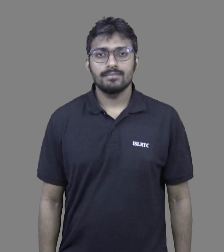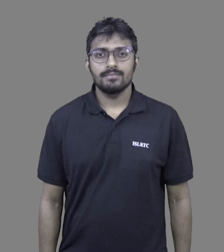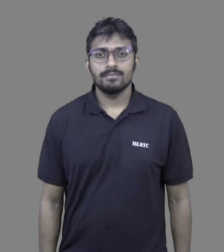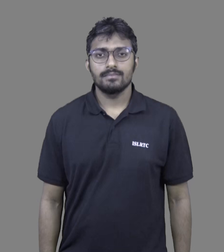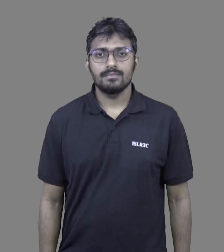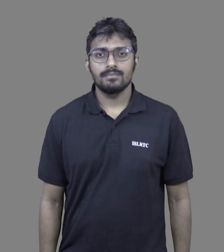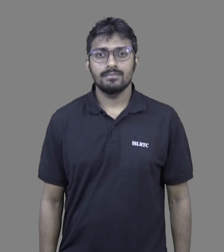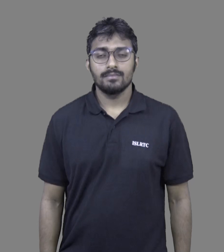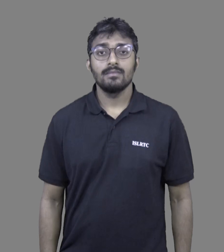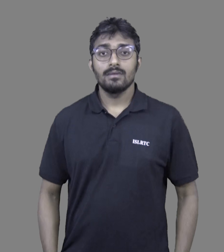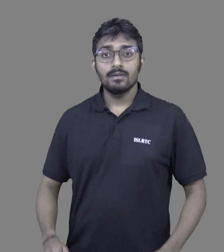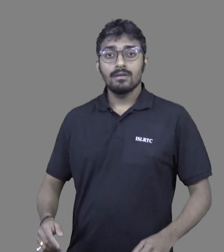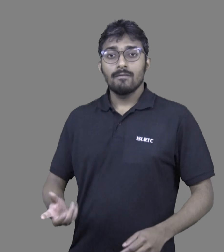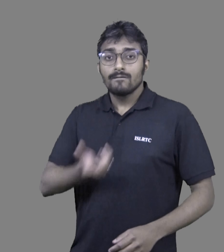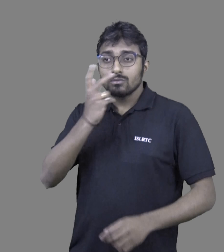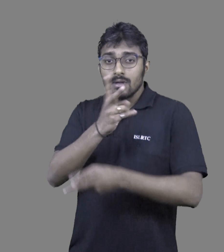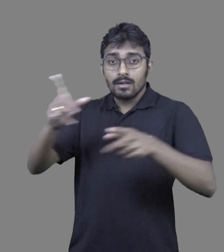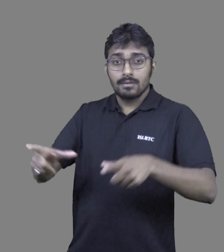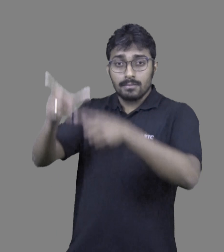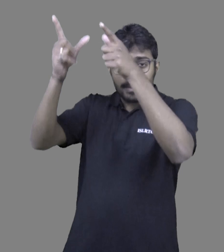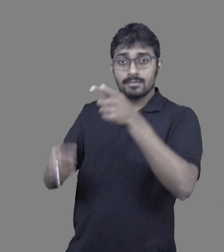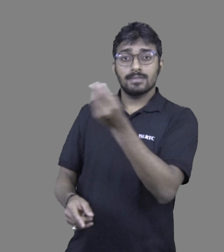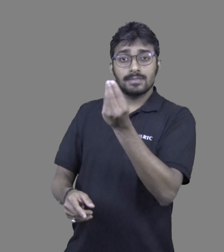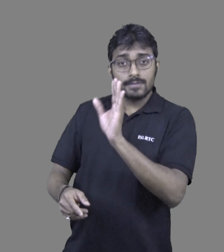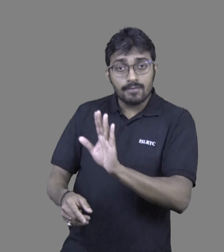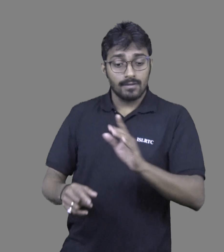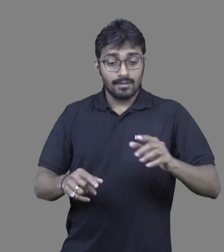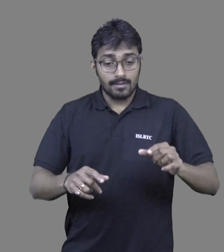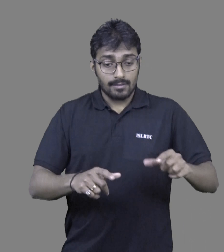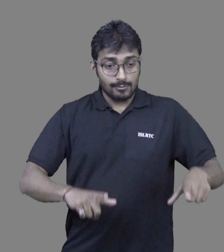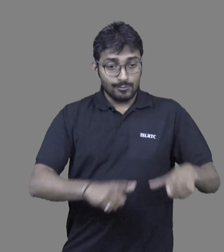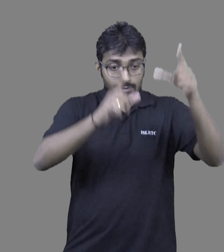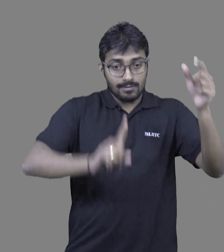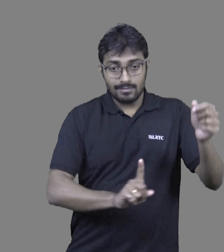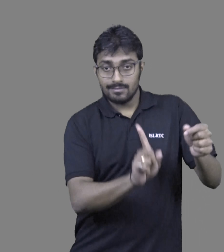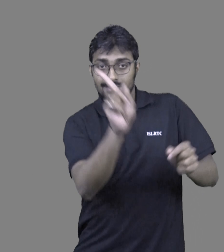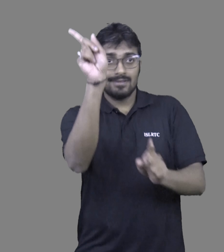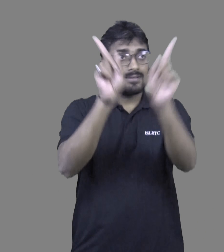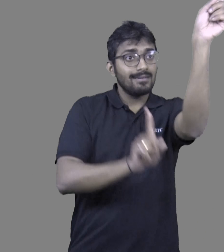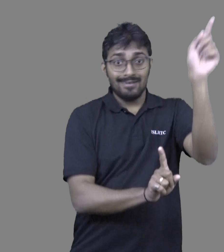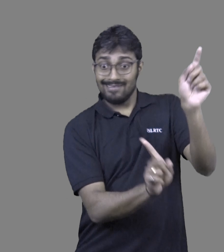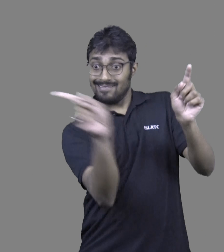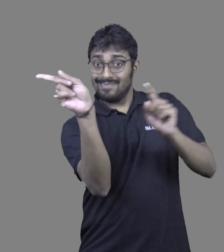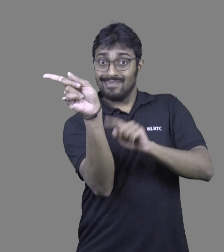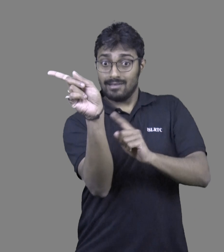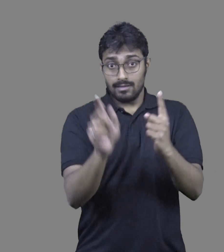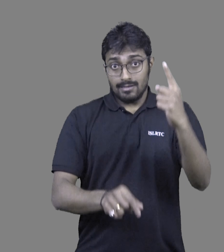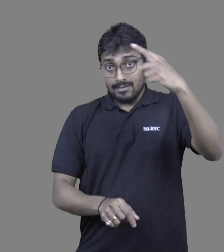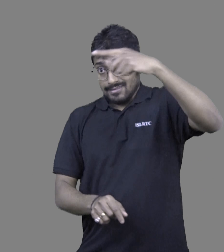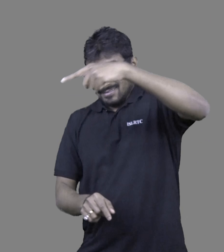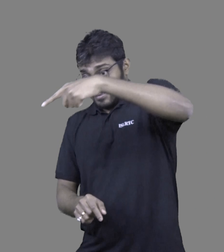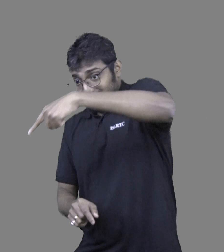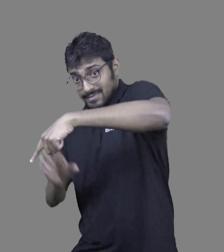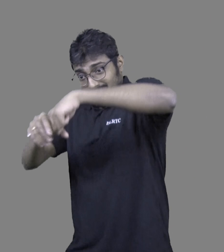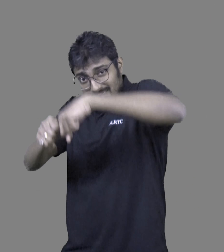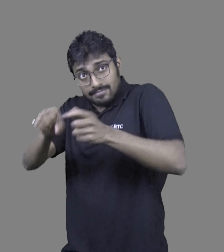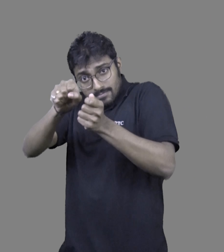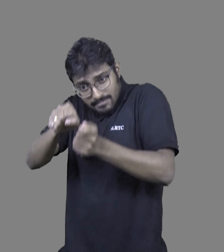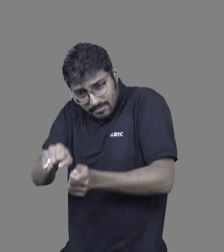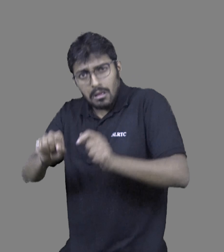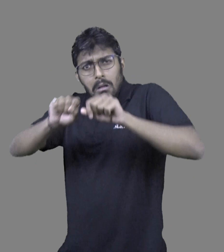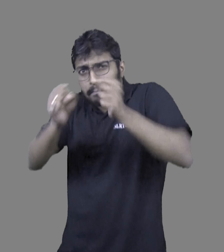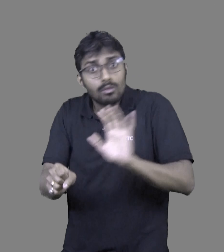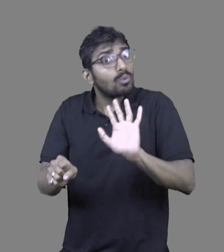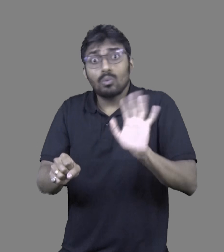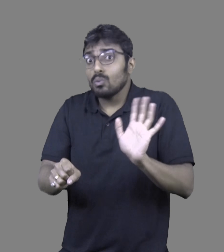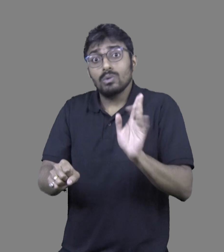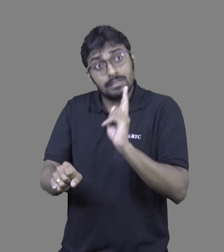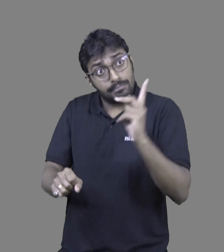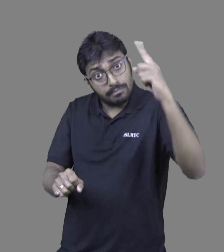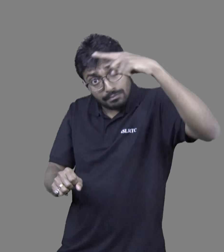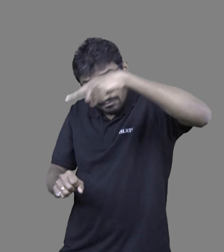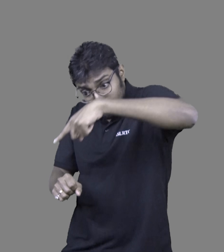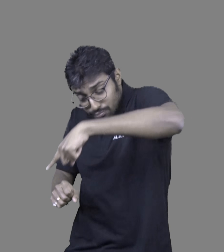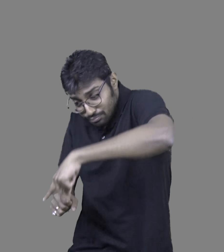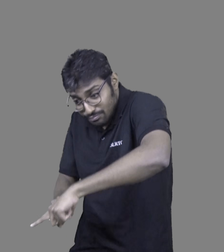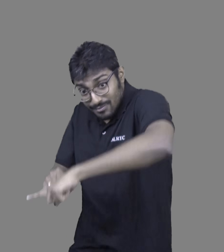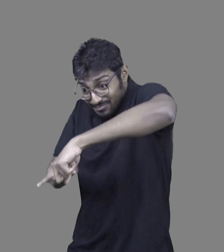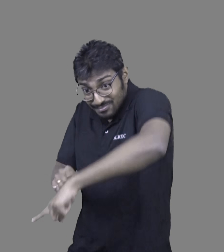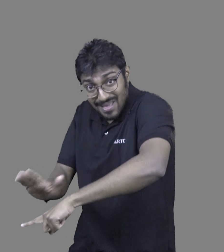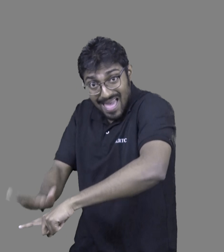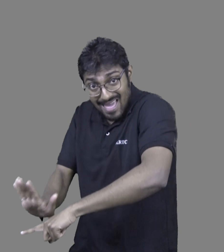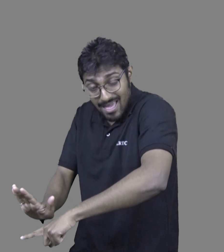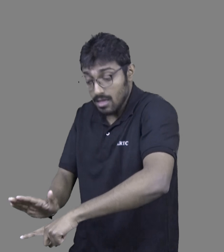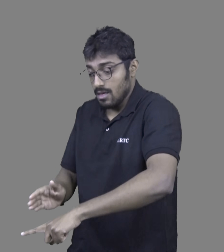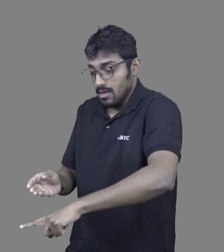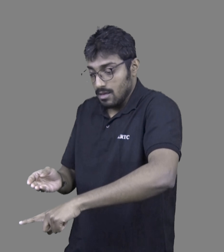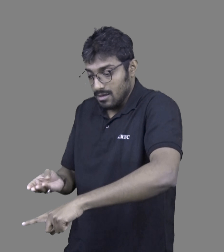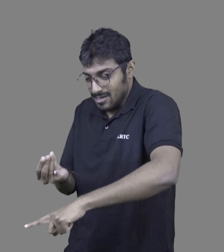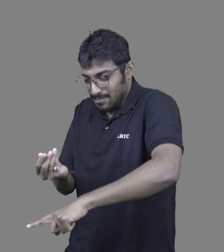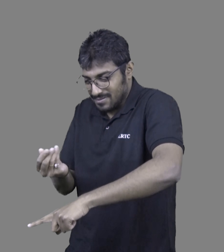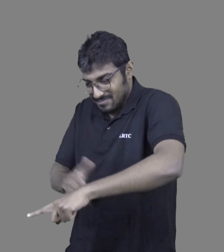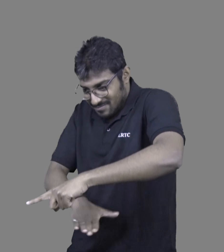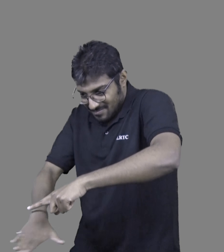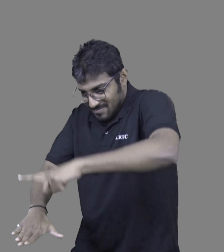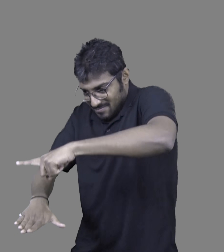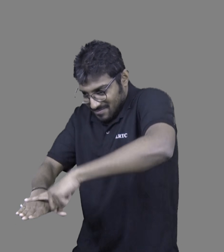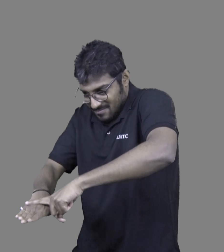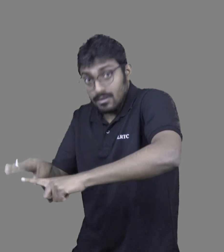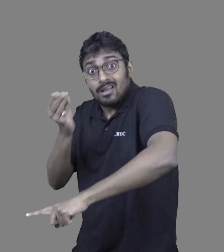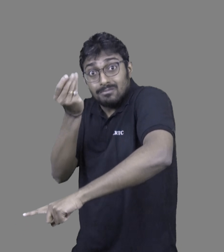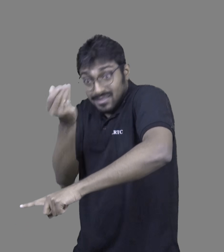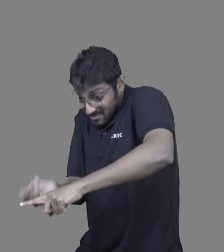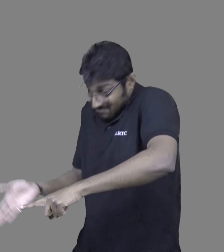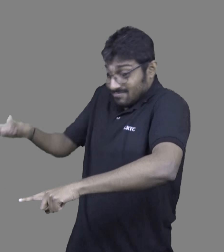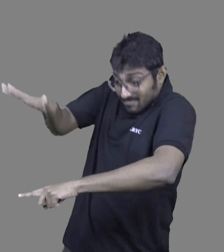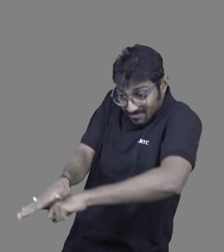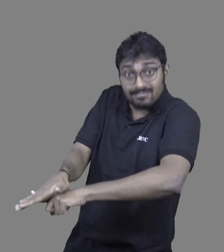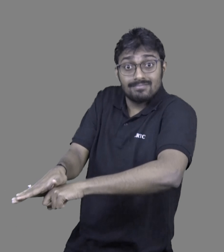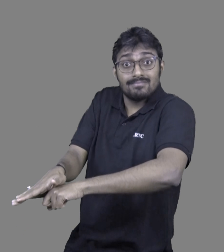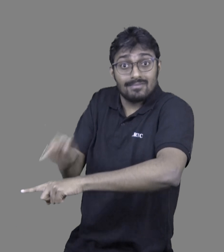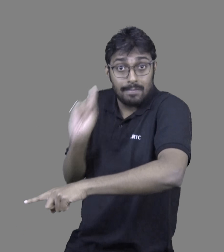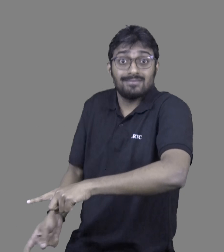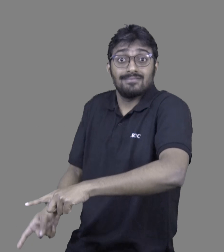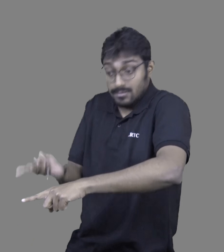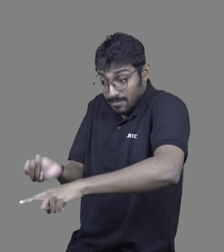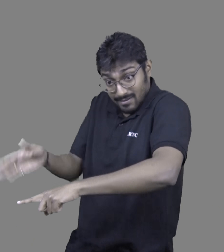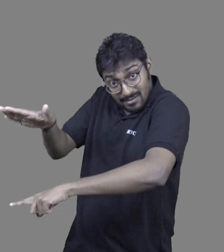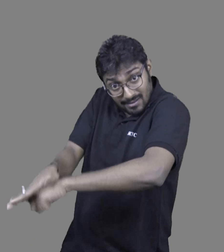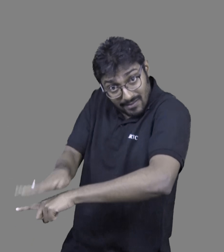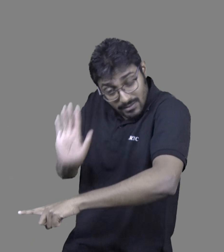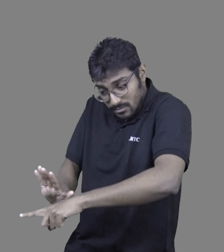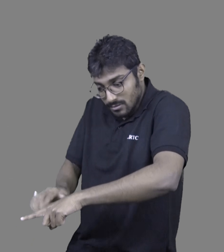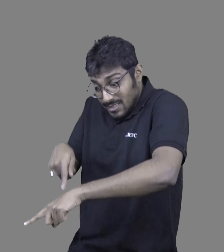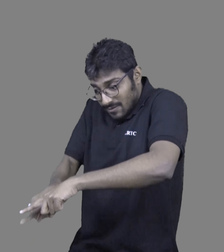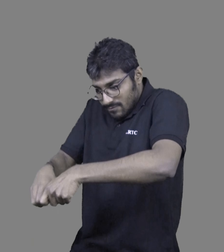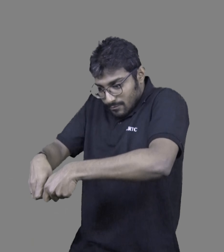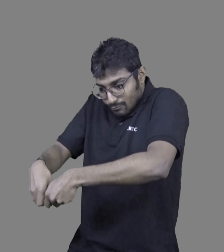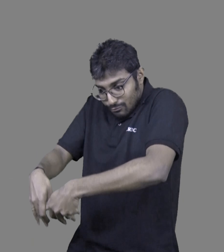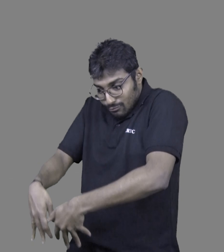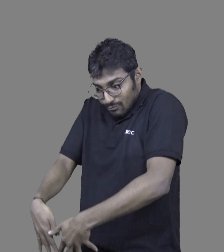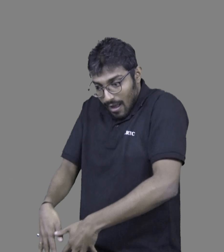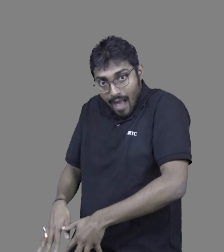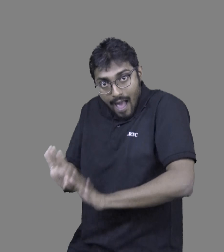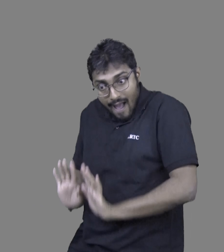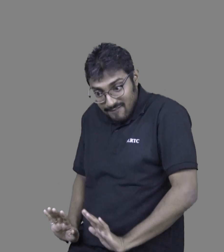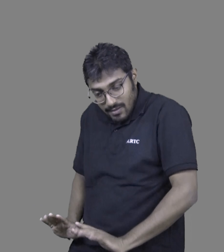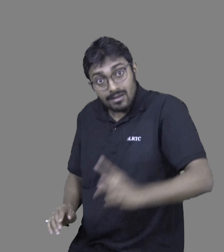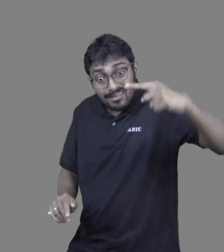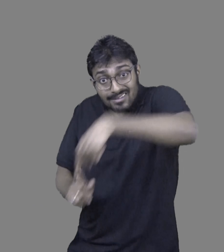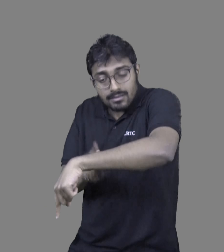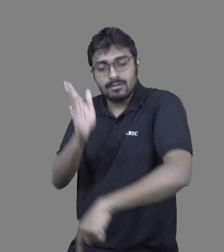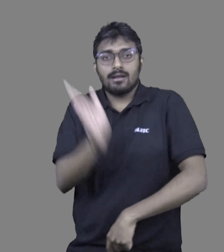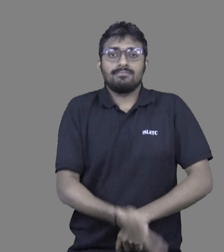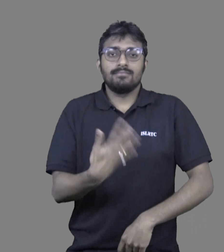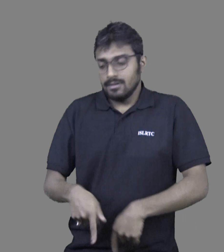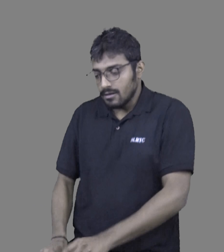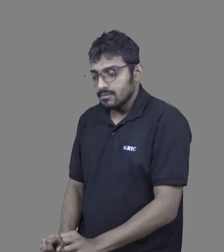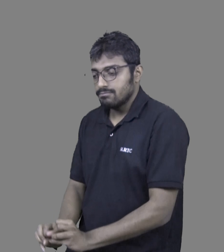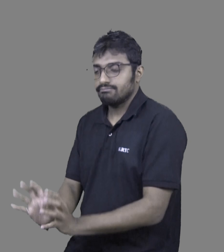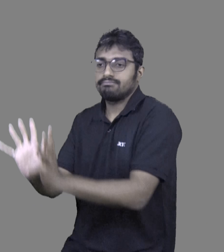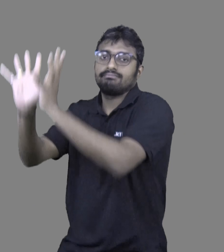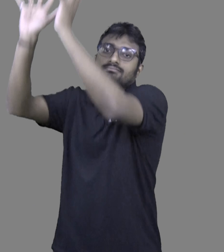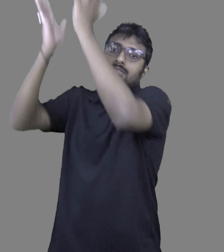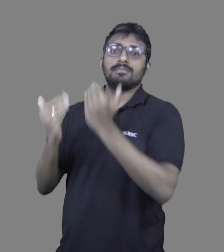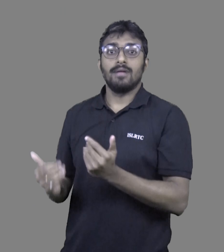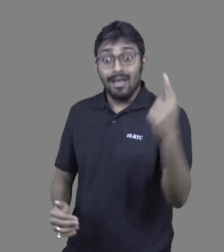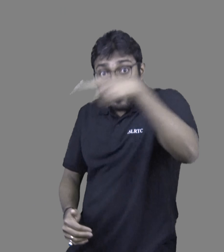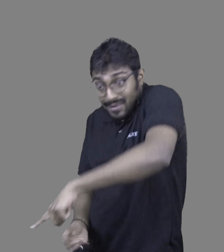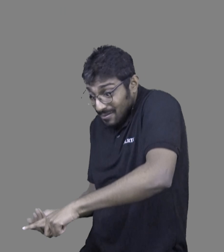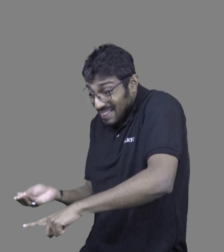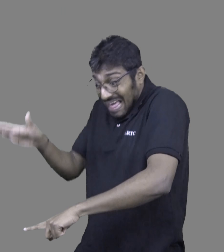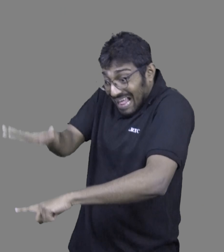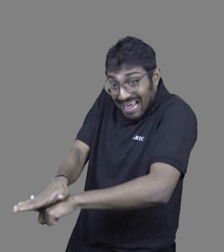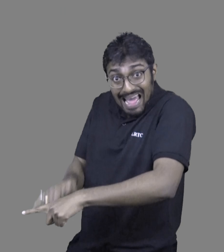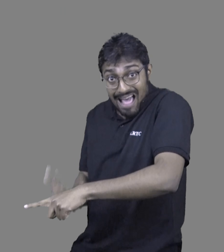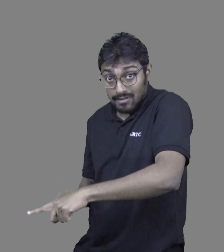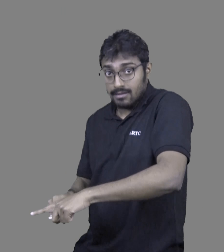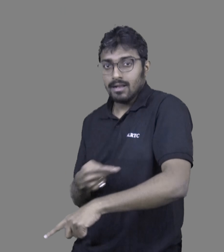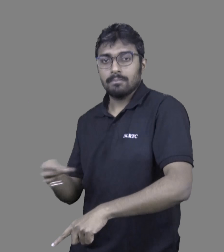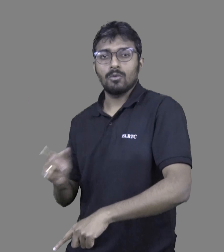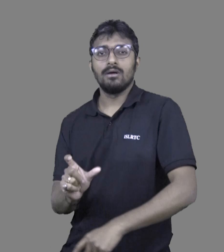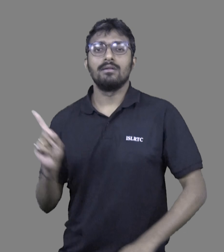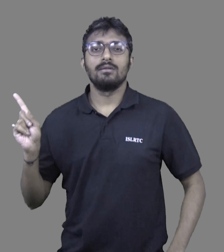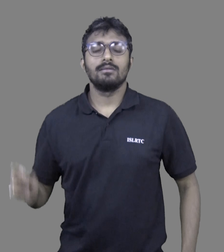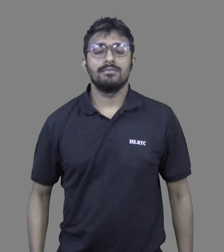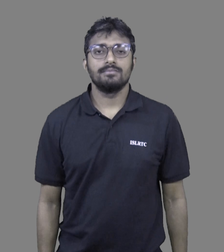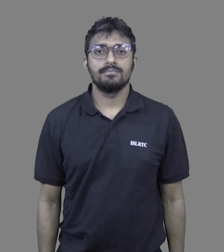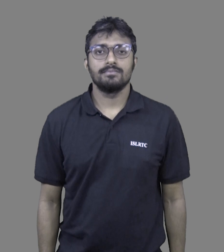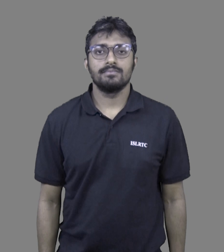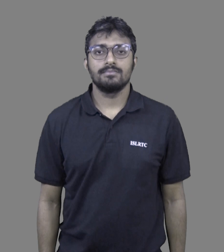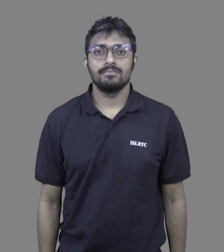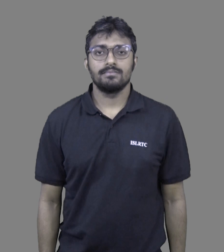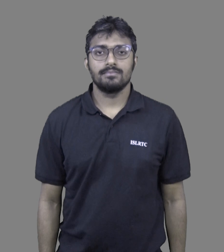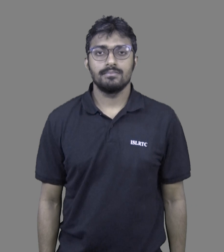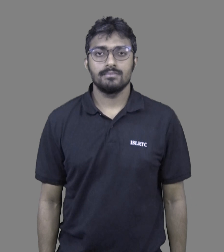Tongue Layering